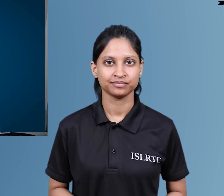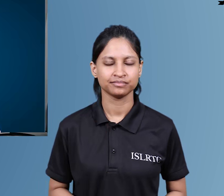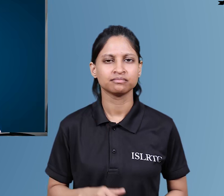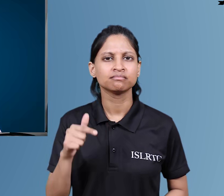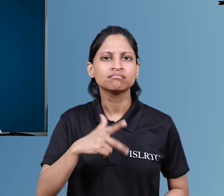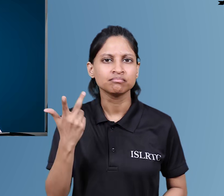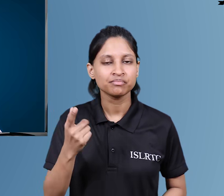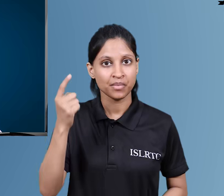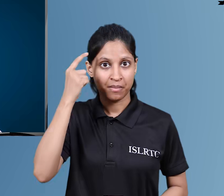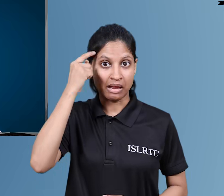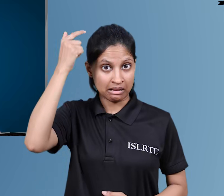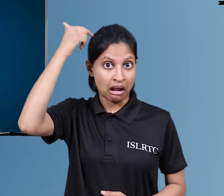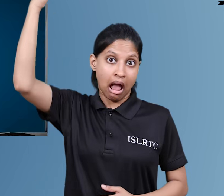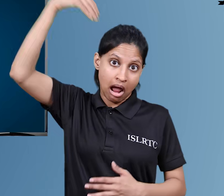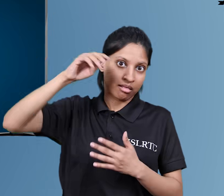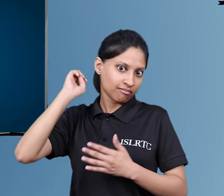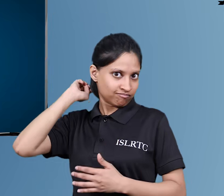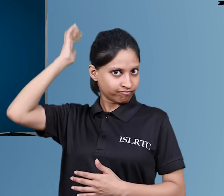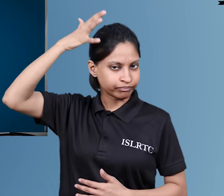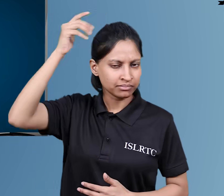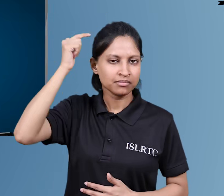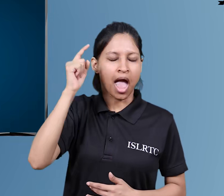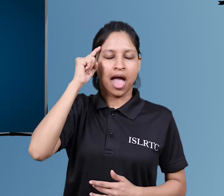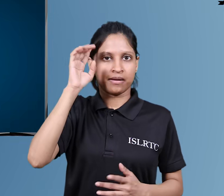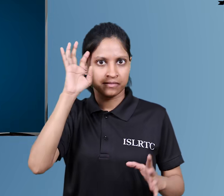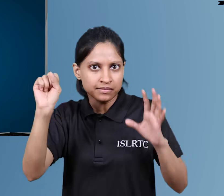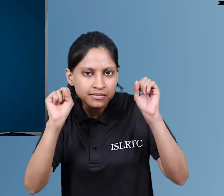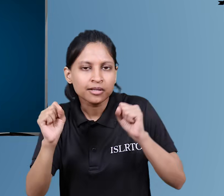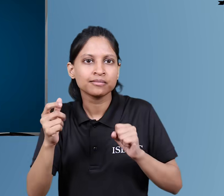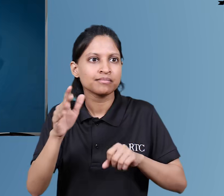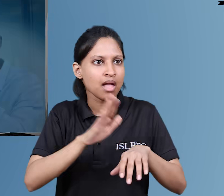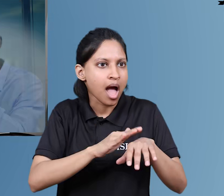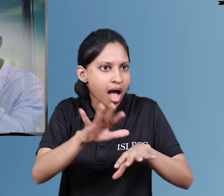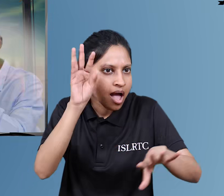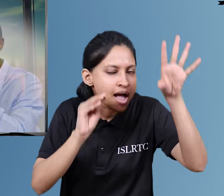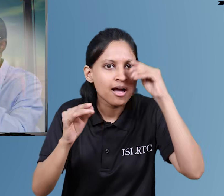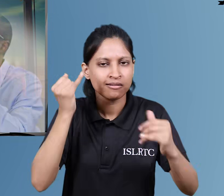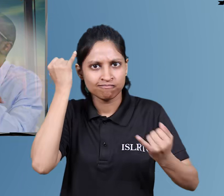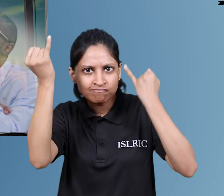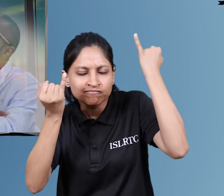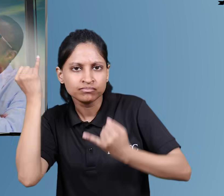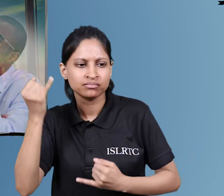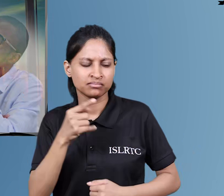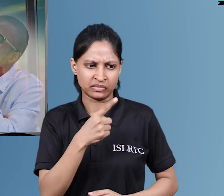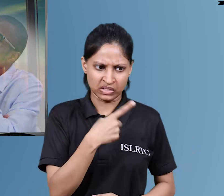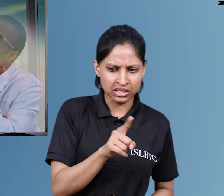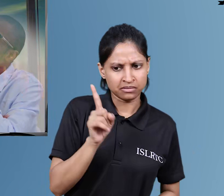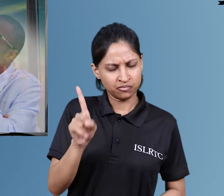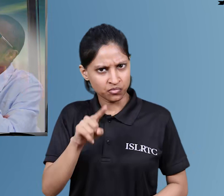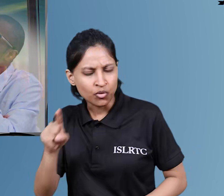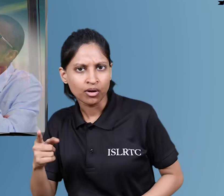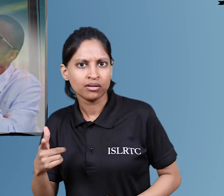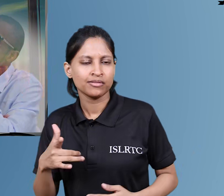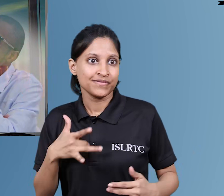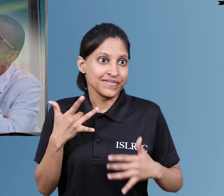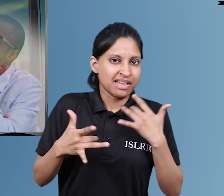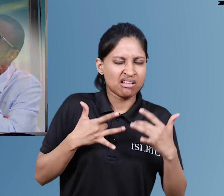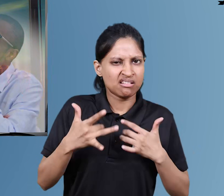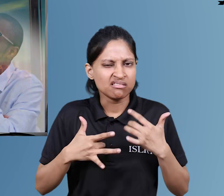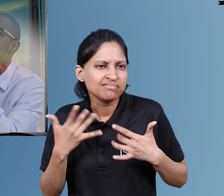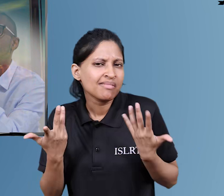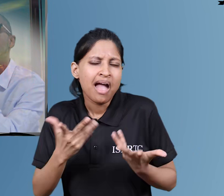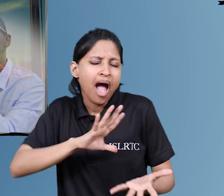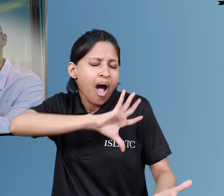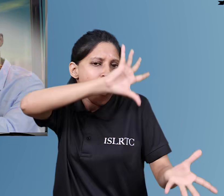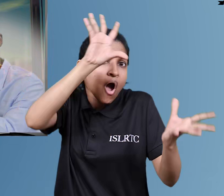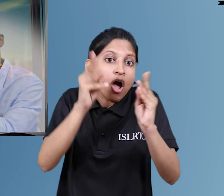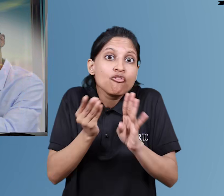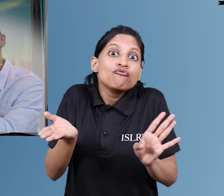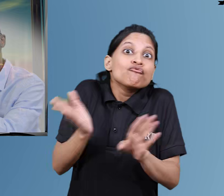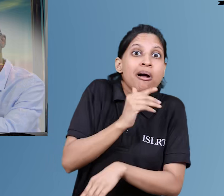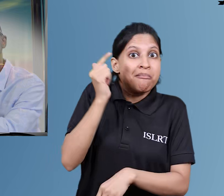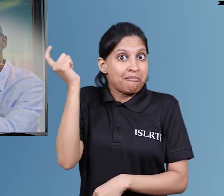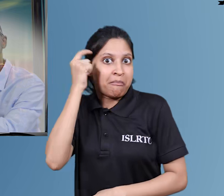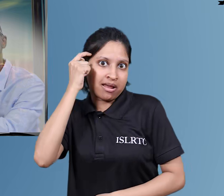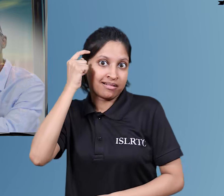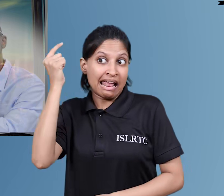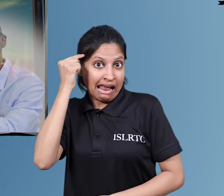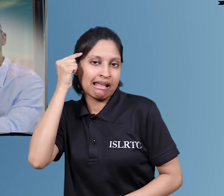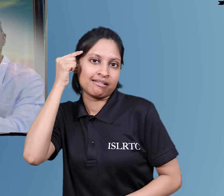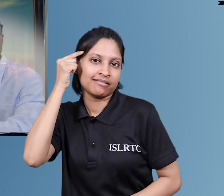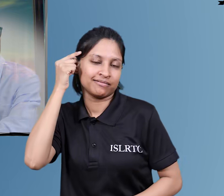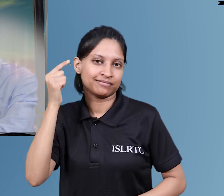The mind resides in the brain and cannot be physically seen. It encompasses a set of cognitive faculties, including memory learning, thinking, judgment and feelings.